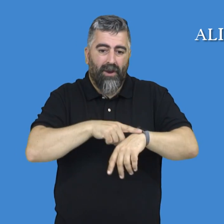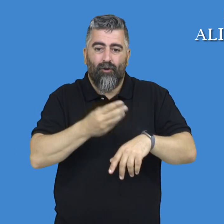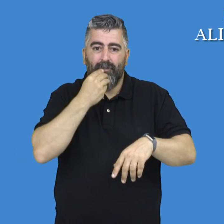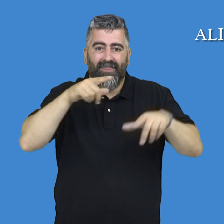comer